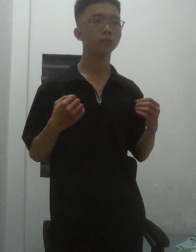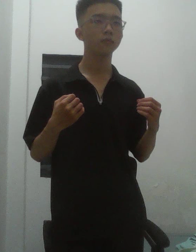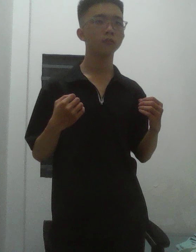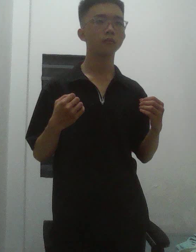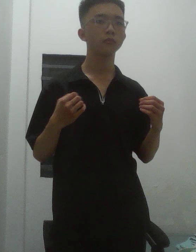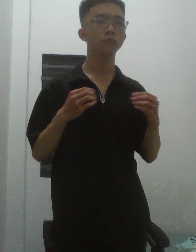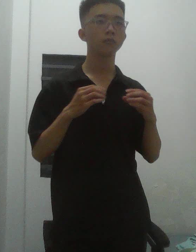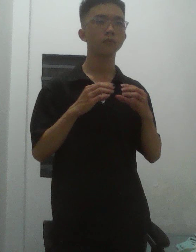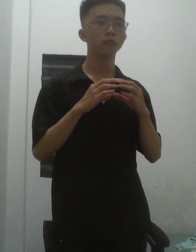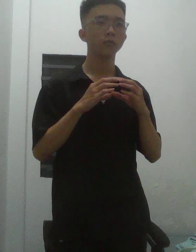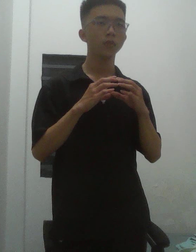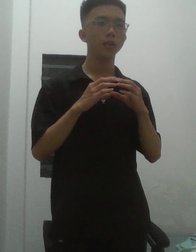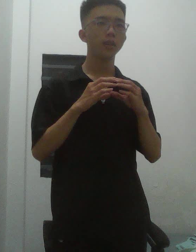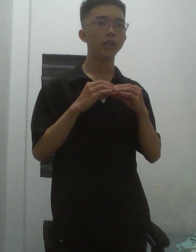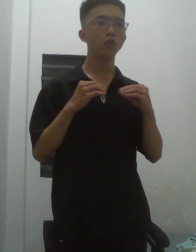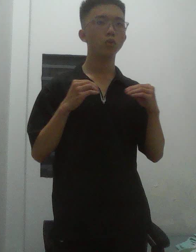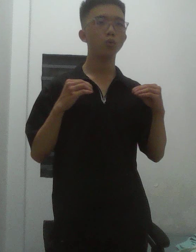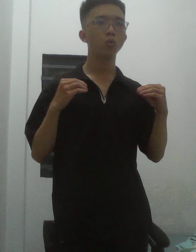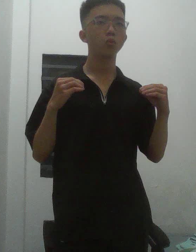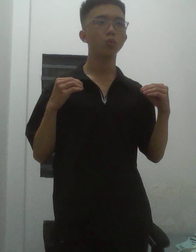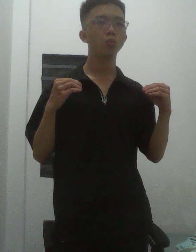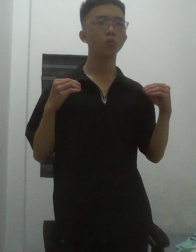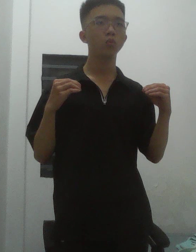nhieu